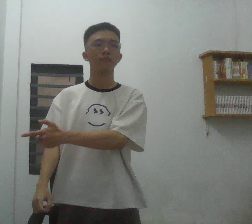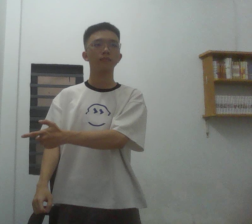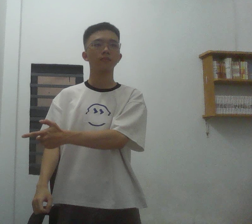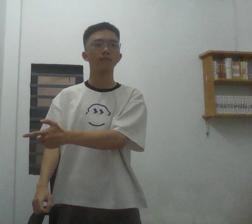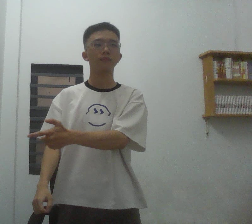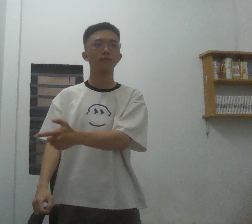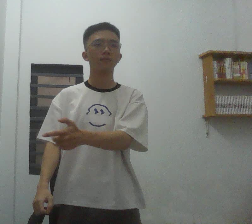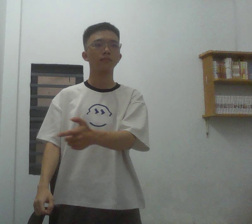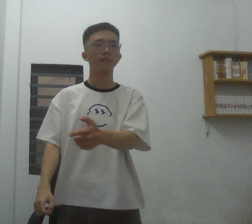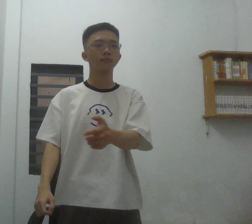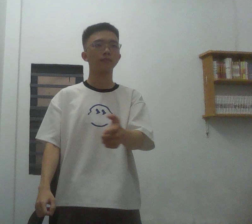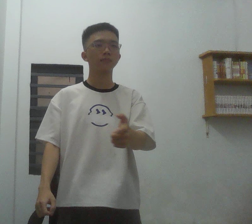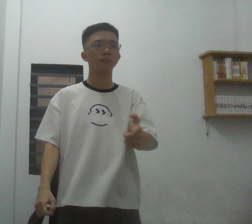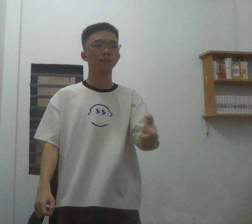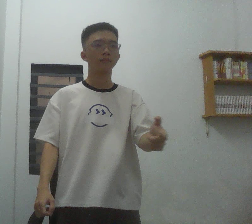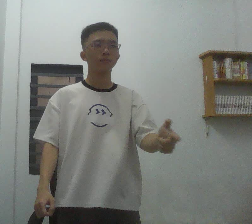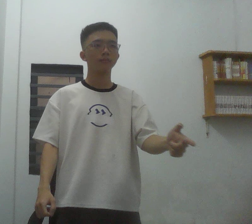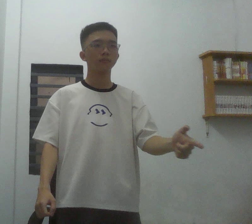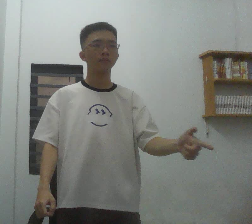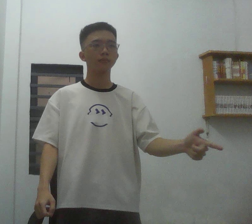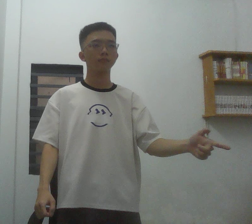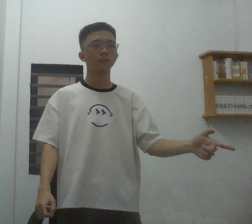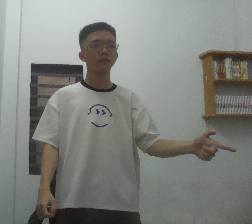cac ban